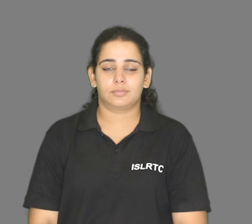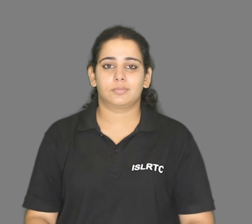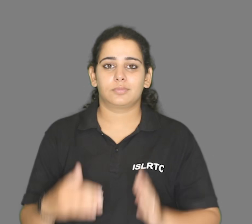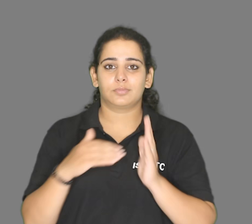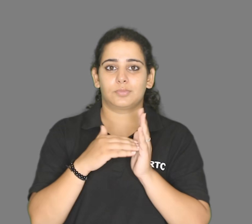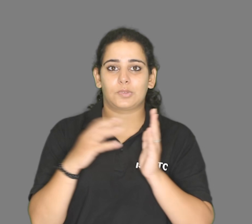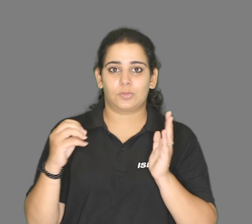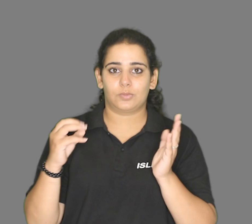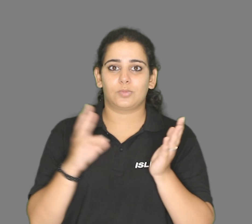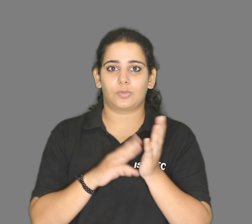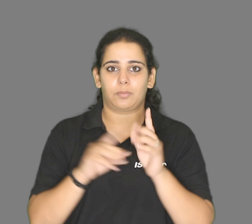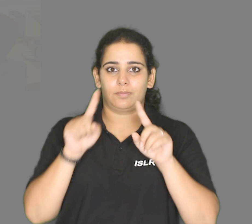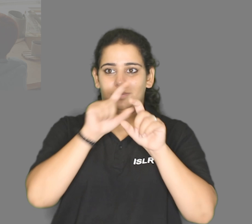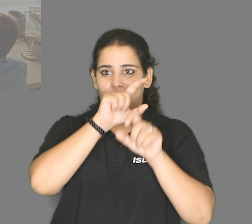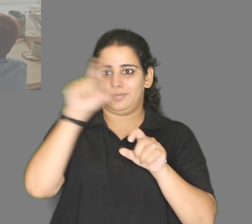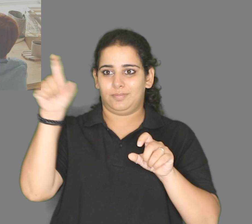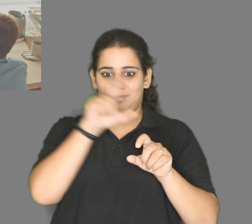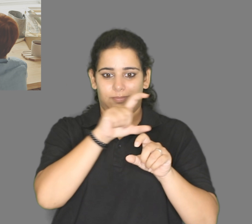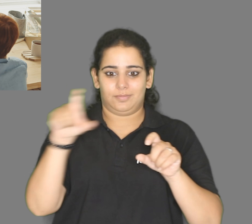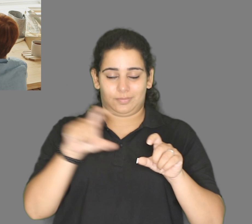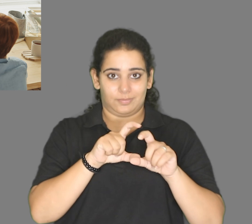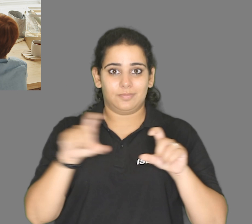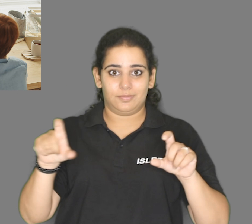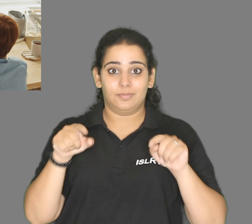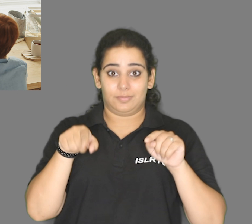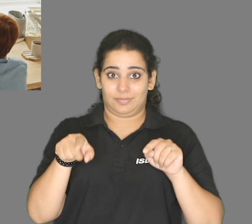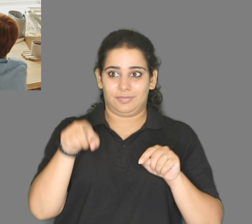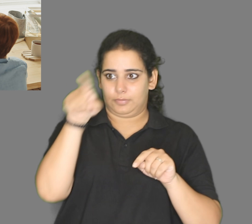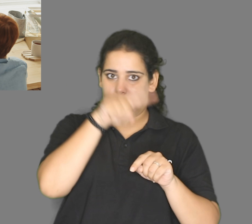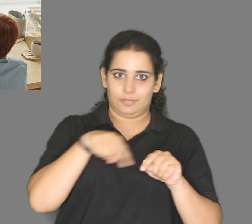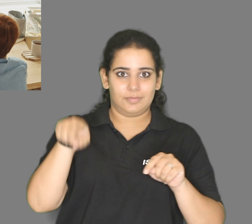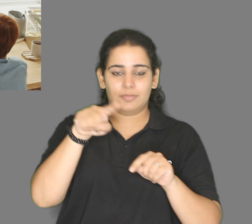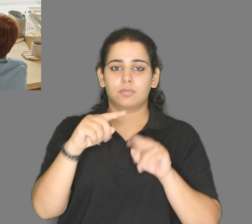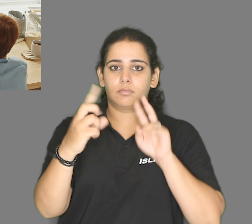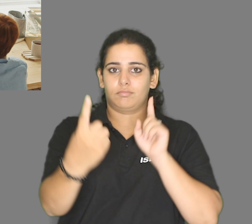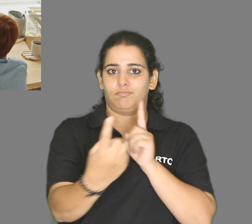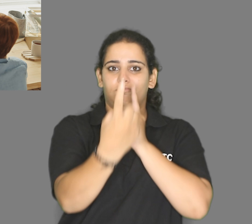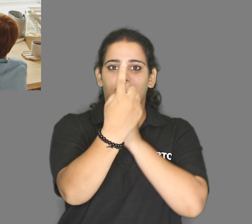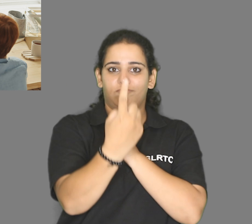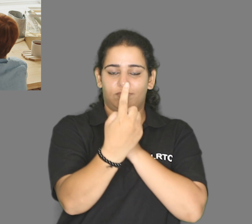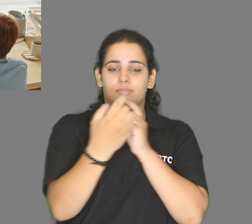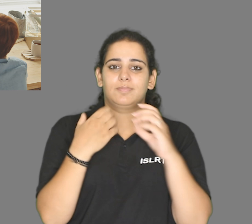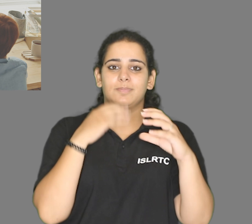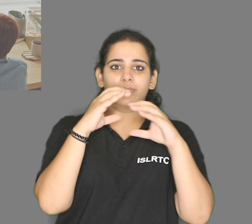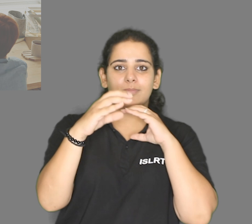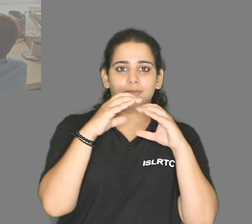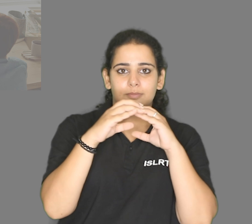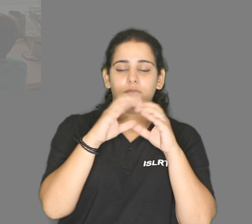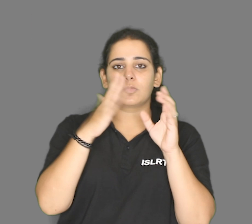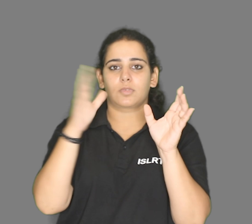Virtual meeting Meeting using software which is not physically face to face